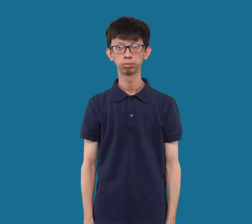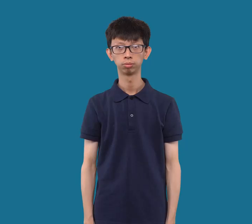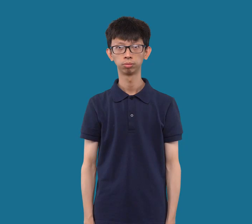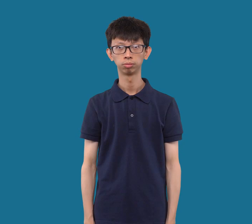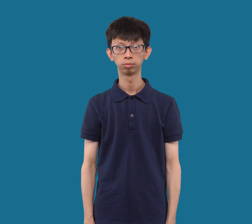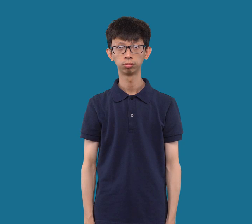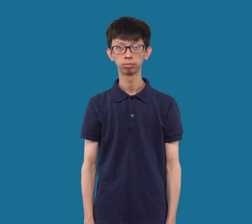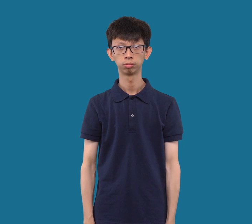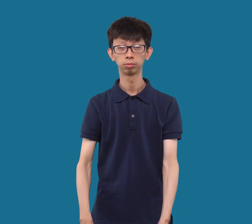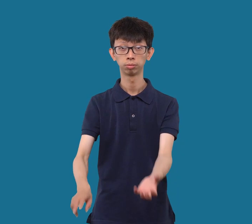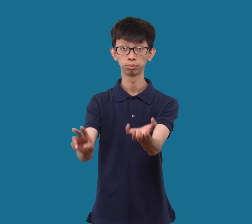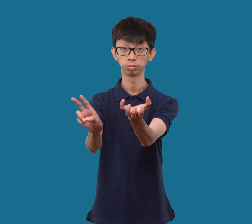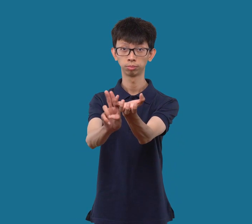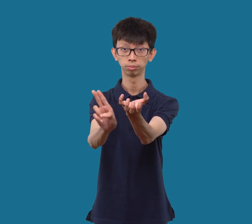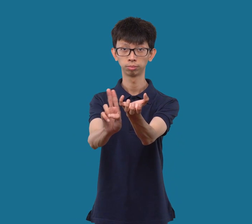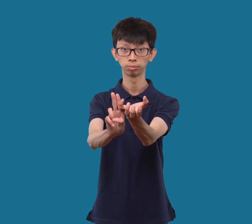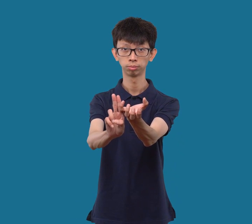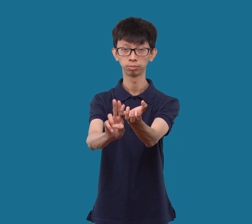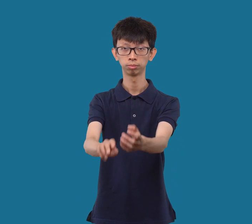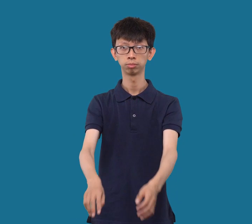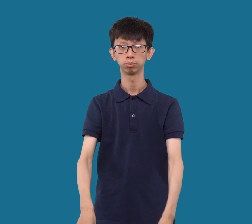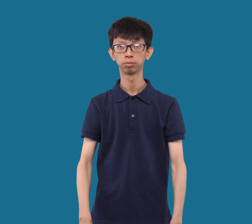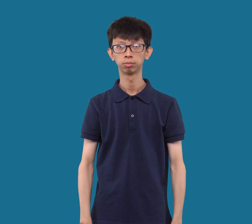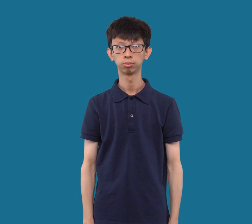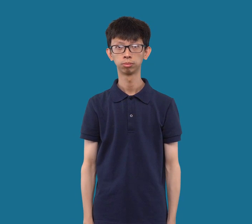đại dương